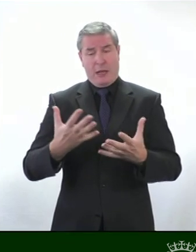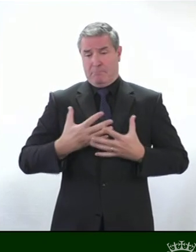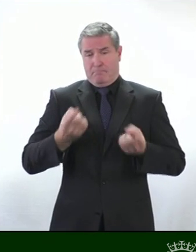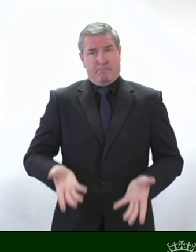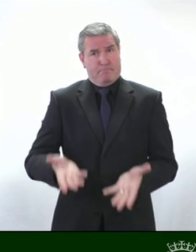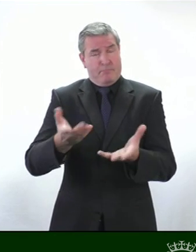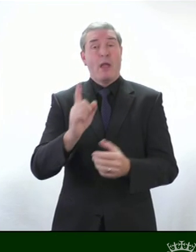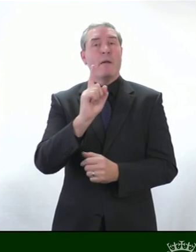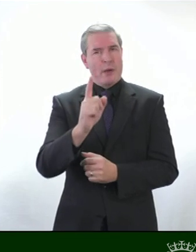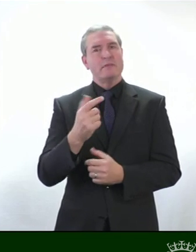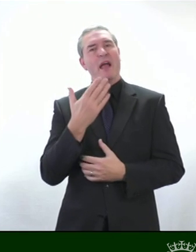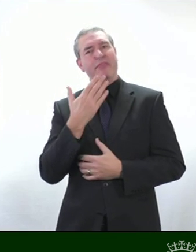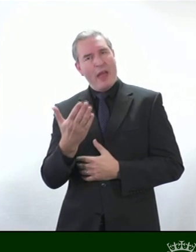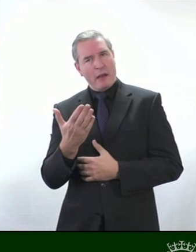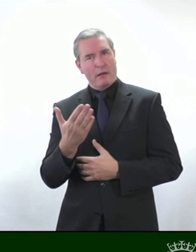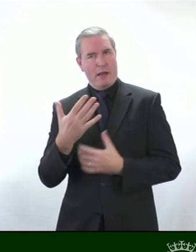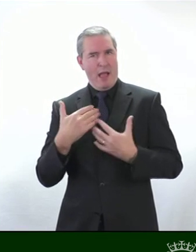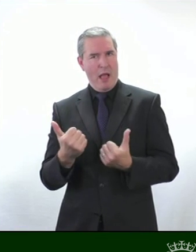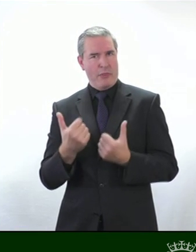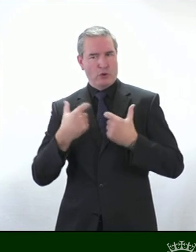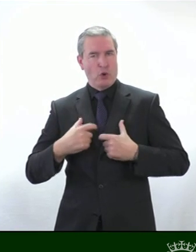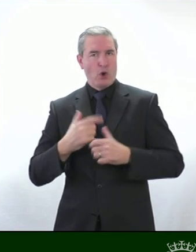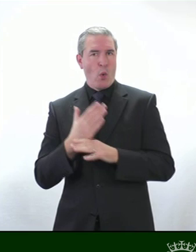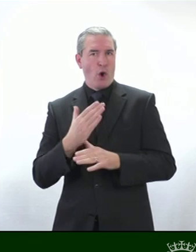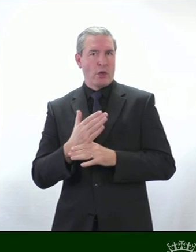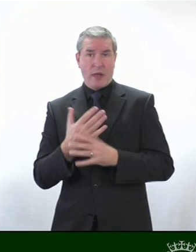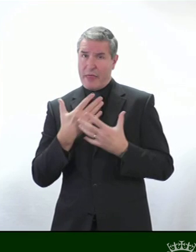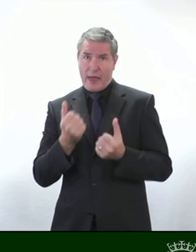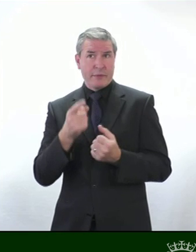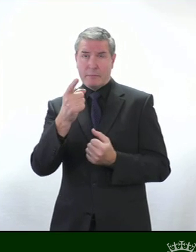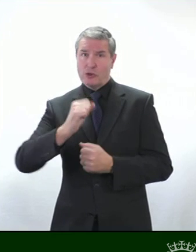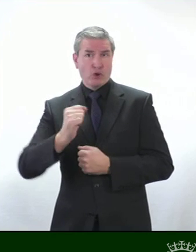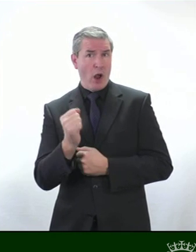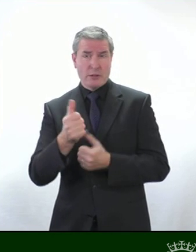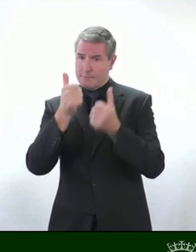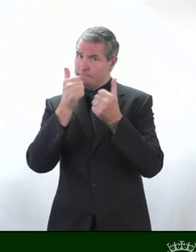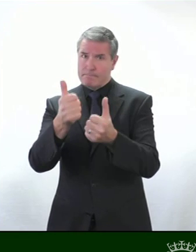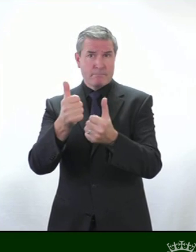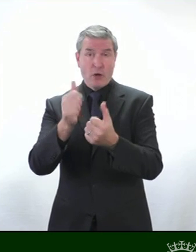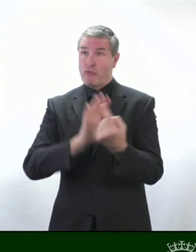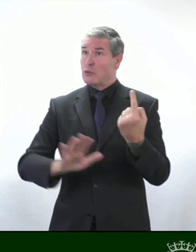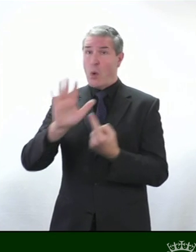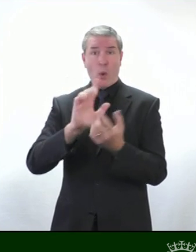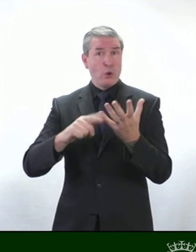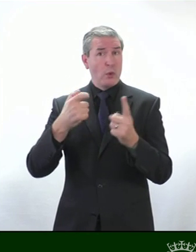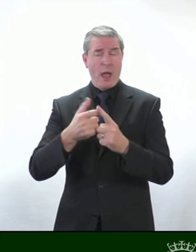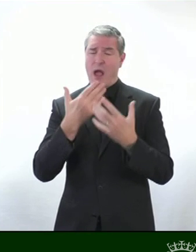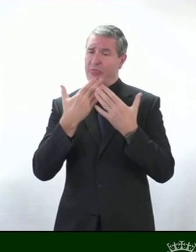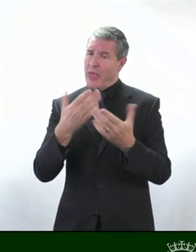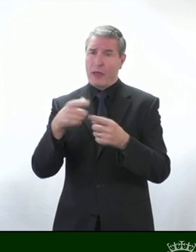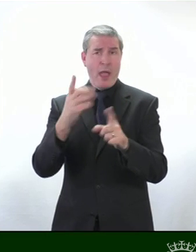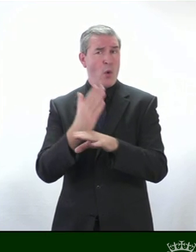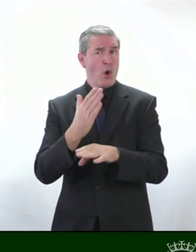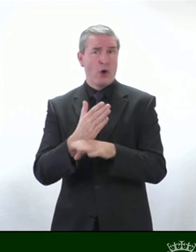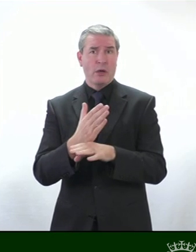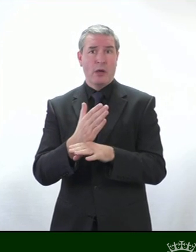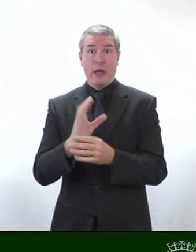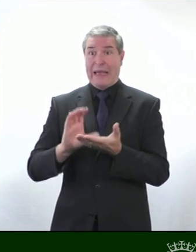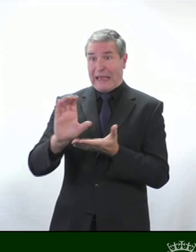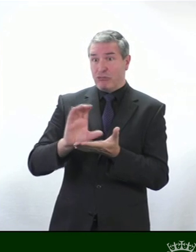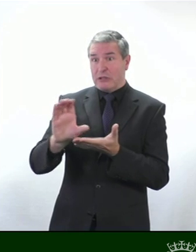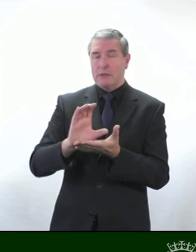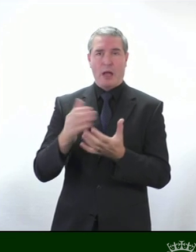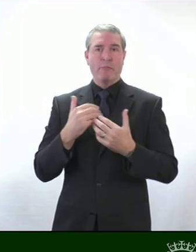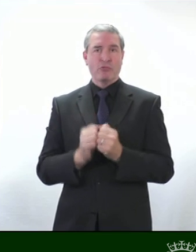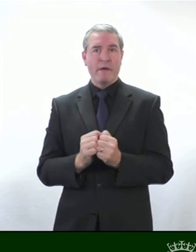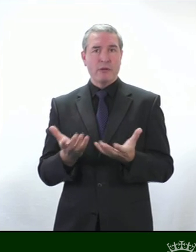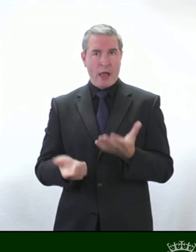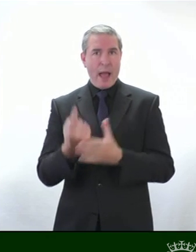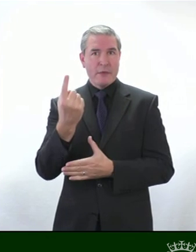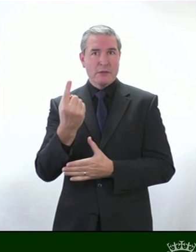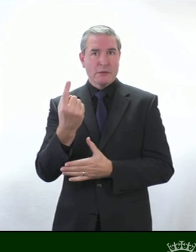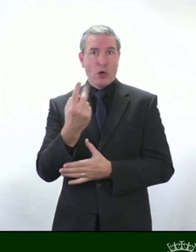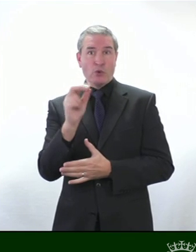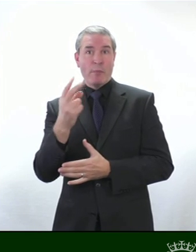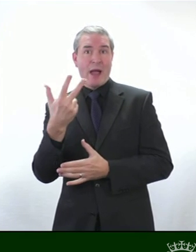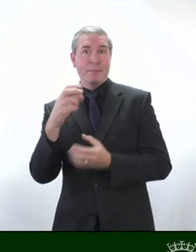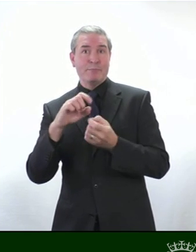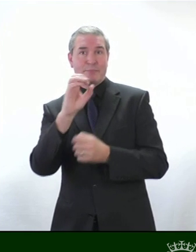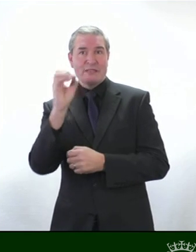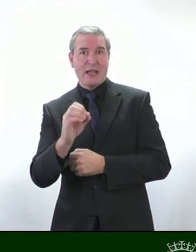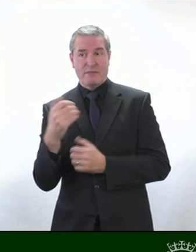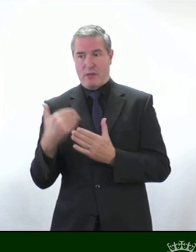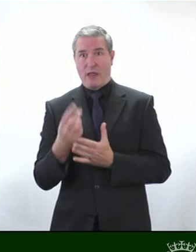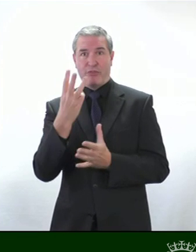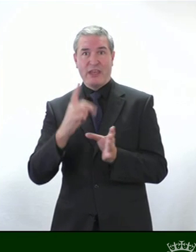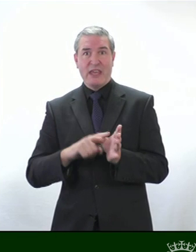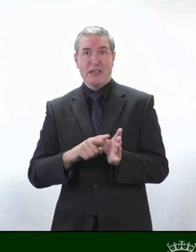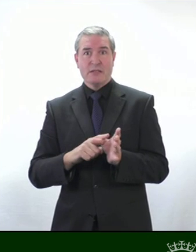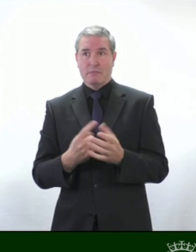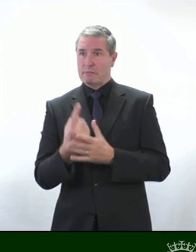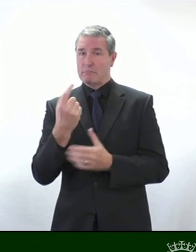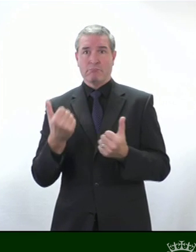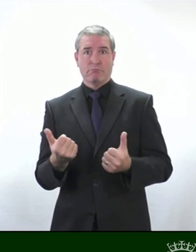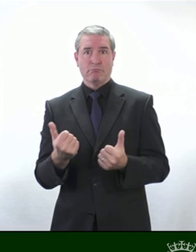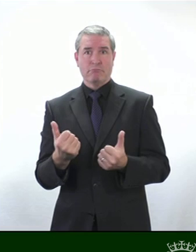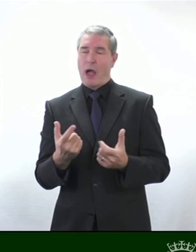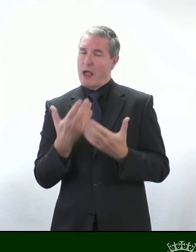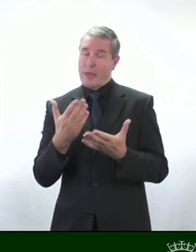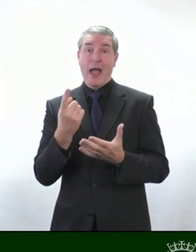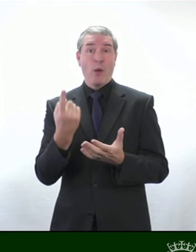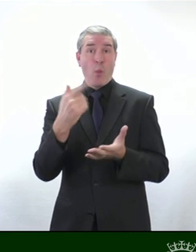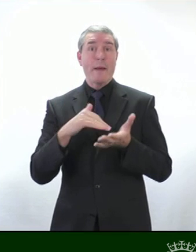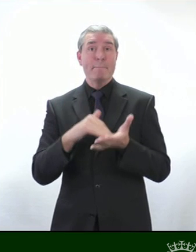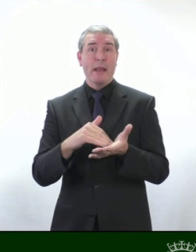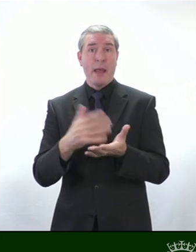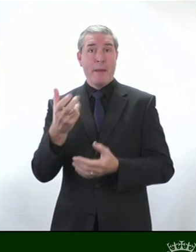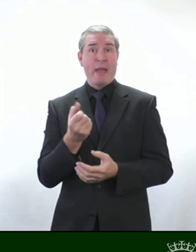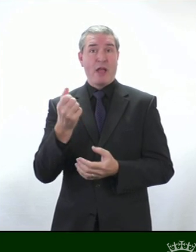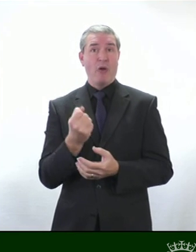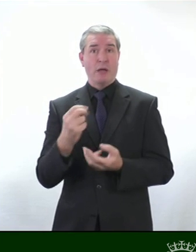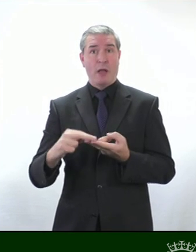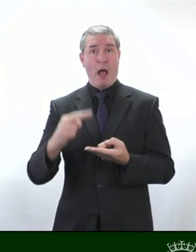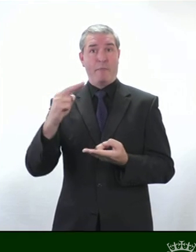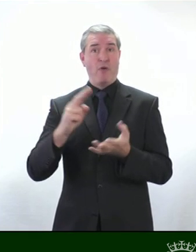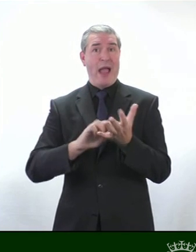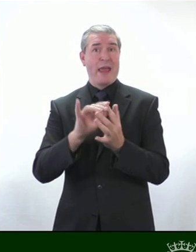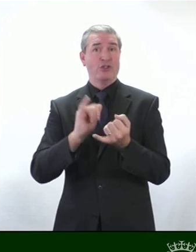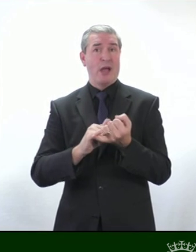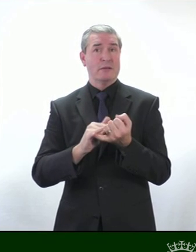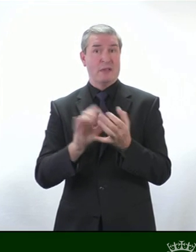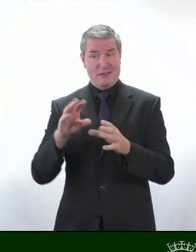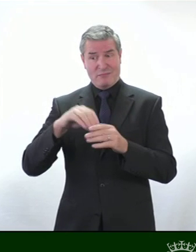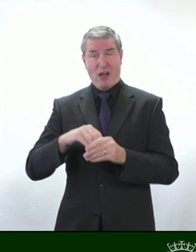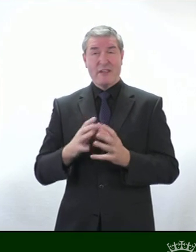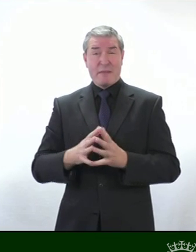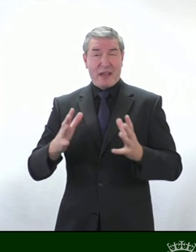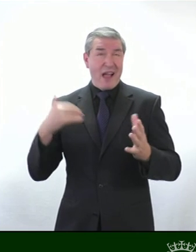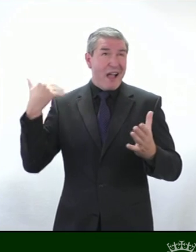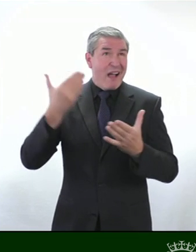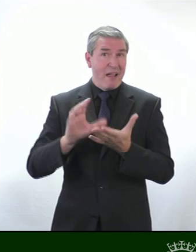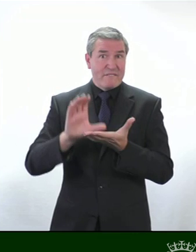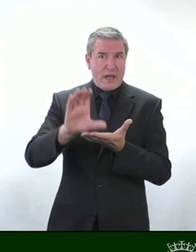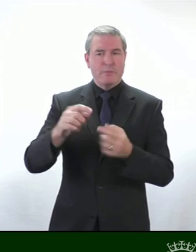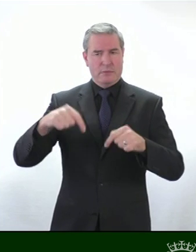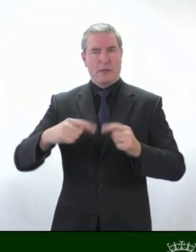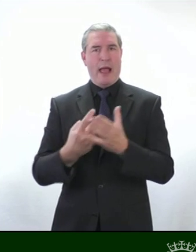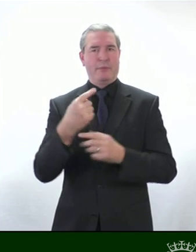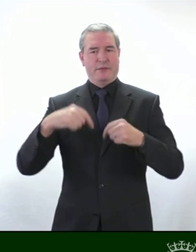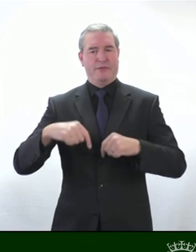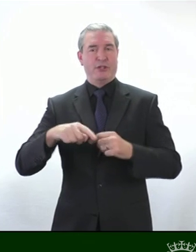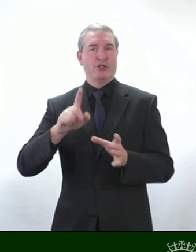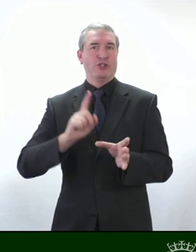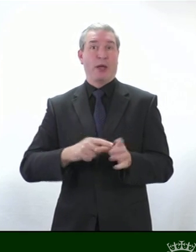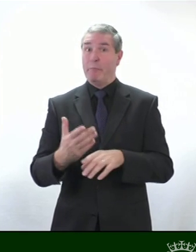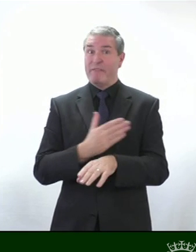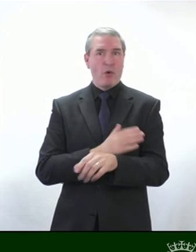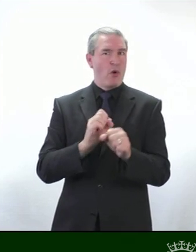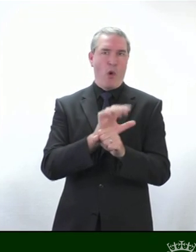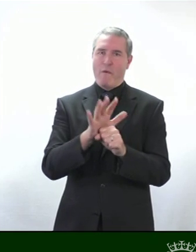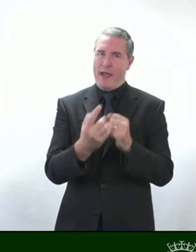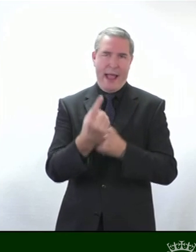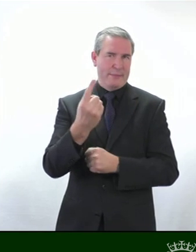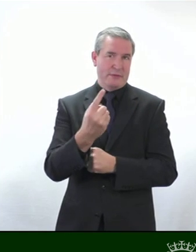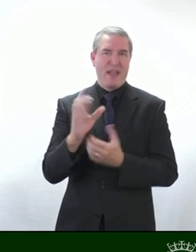I thank health and social care workers in Scotland and across the whole country, and I am proud of the increases we have been able to put in—12.8% over the past three years, and a pay rise for 1 million people in the NHS, as part of the biggest ever investment in the NHS, even before covid began.